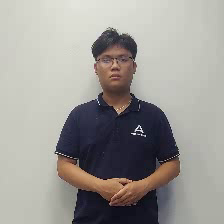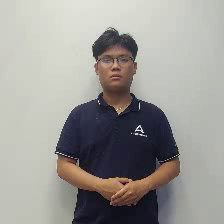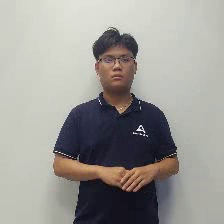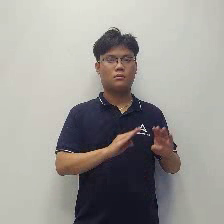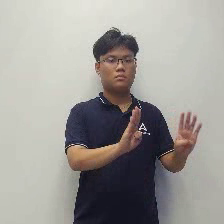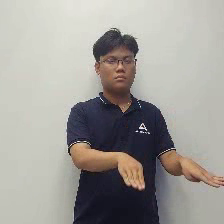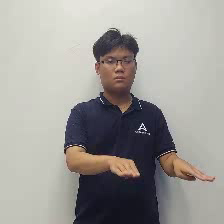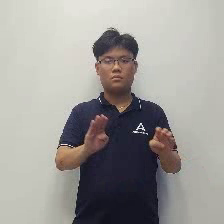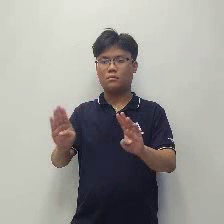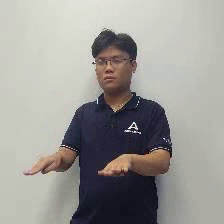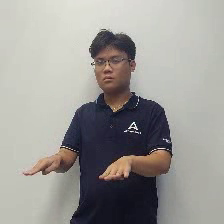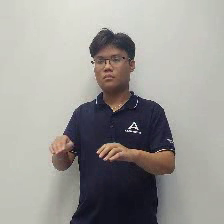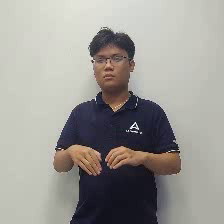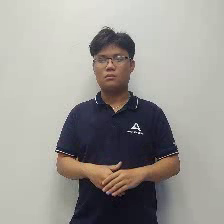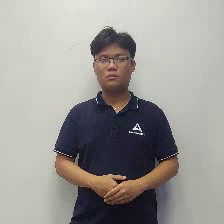Chậm lại